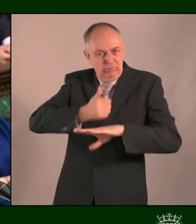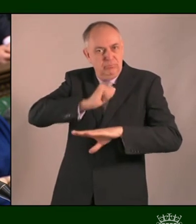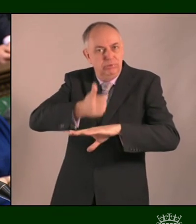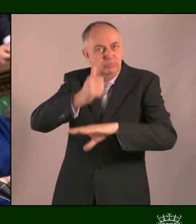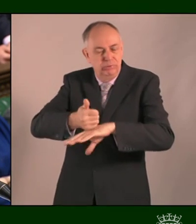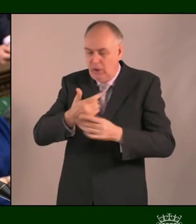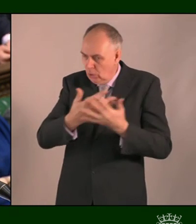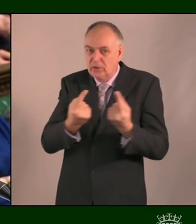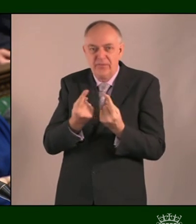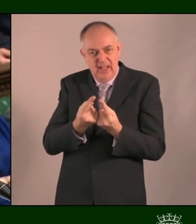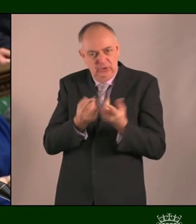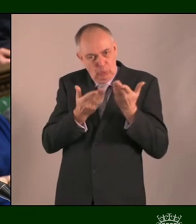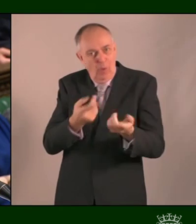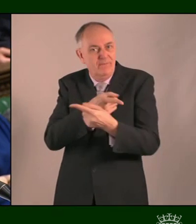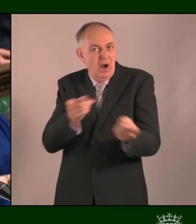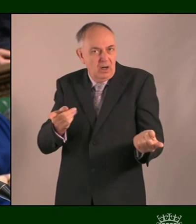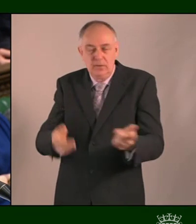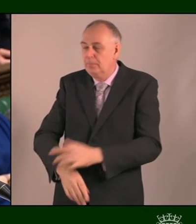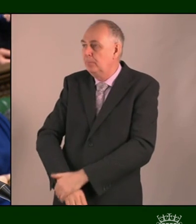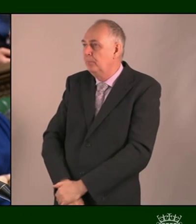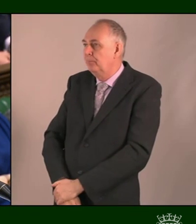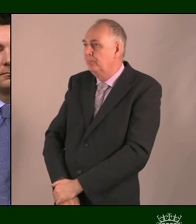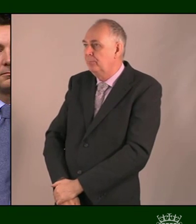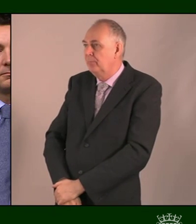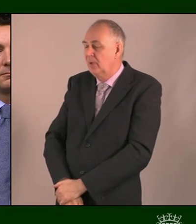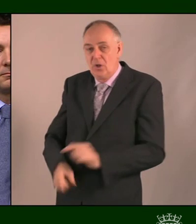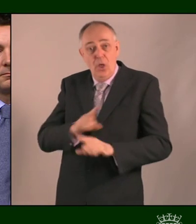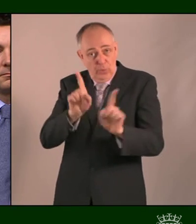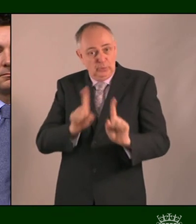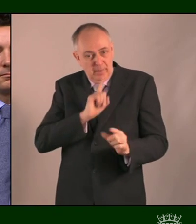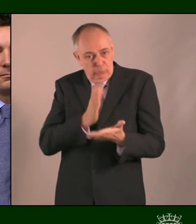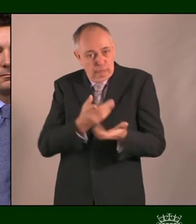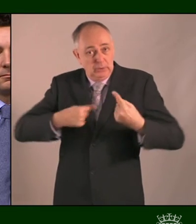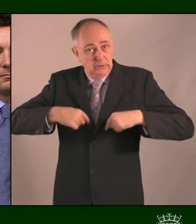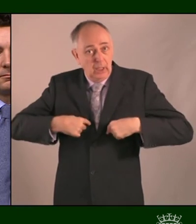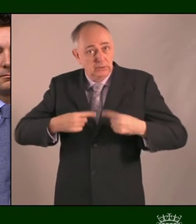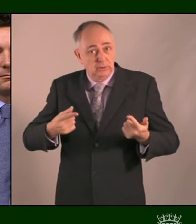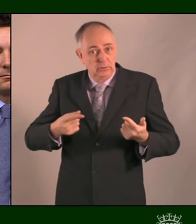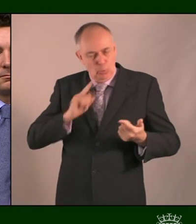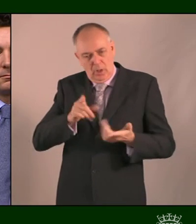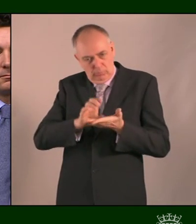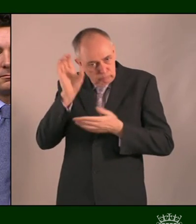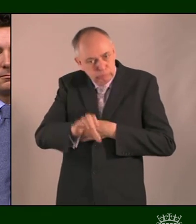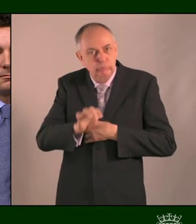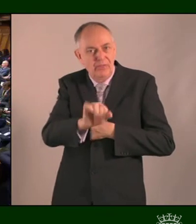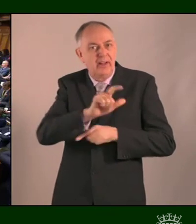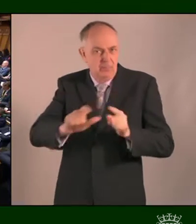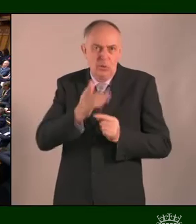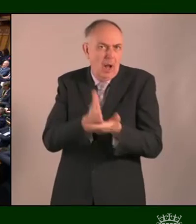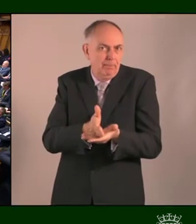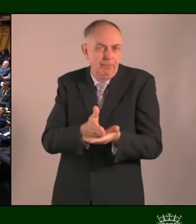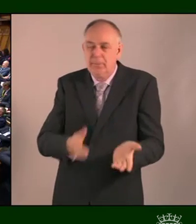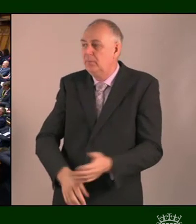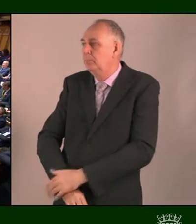I thank my honourable Friend for his support. We are going to repay the trust and confidence of those people by investing in their communities.